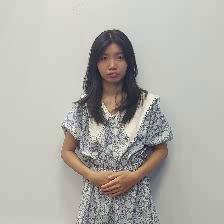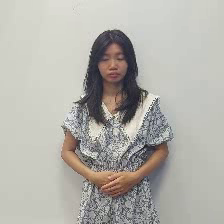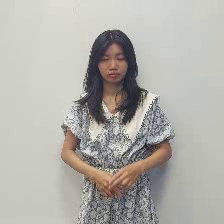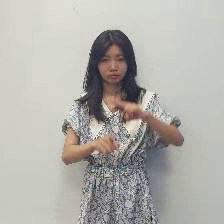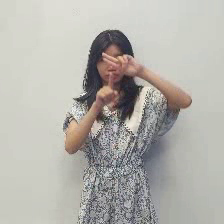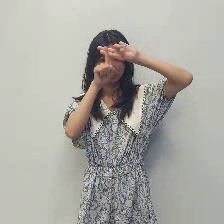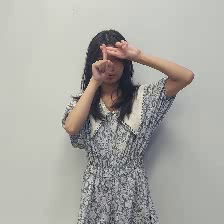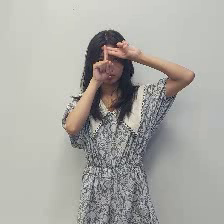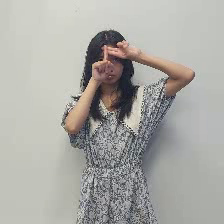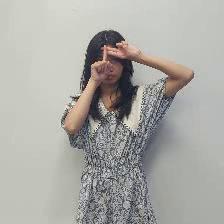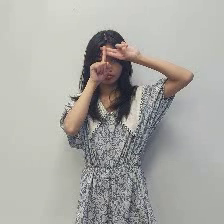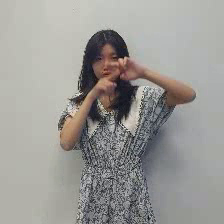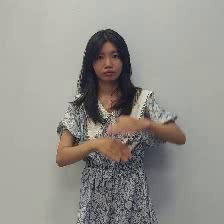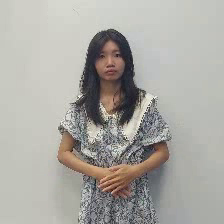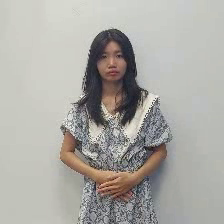Bệnh viện